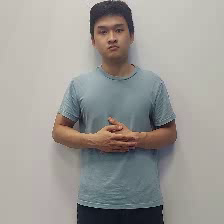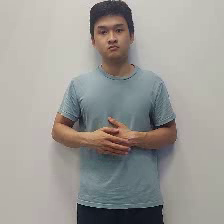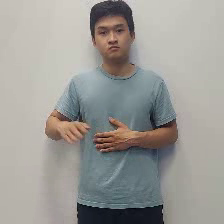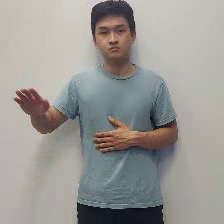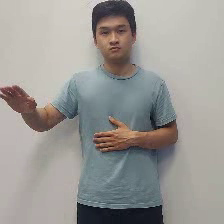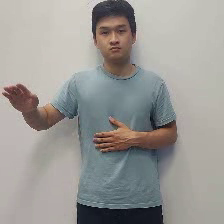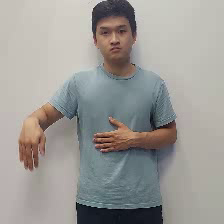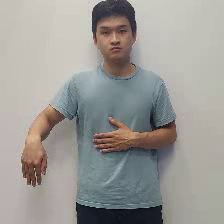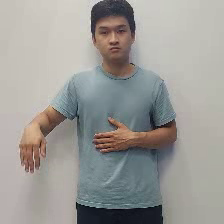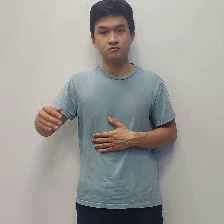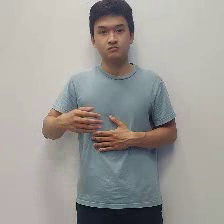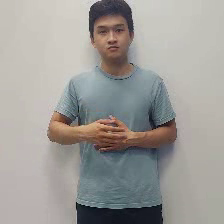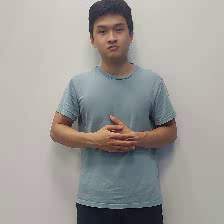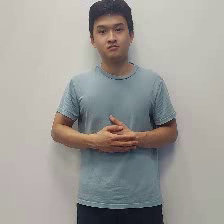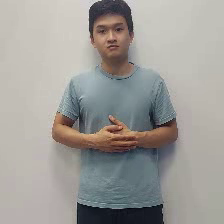Phía sau